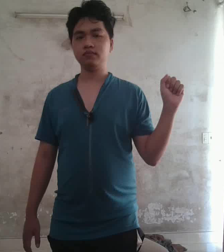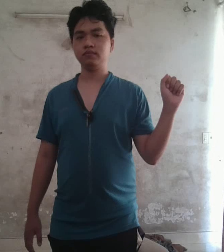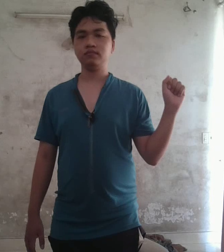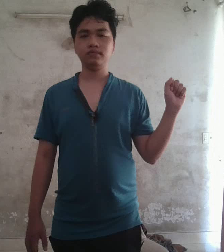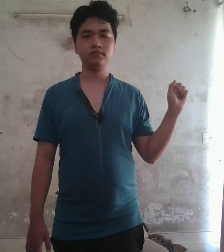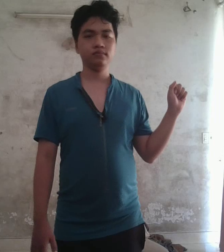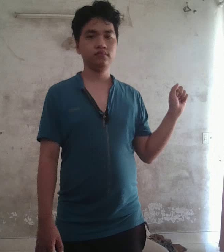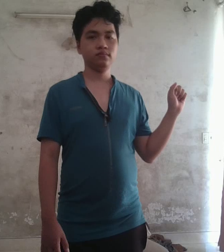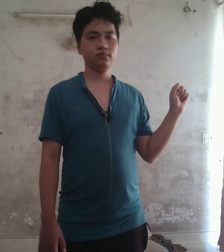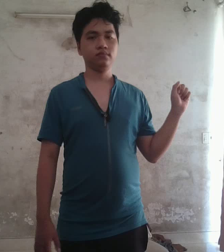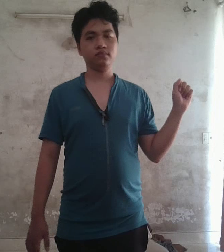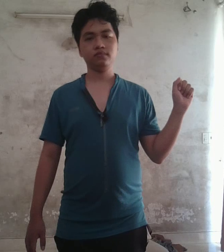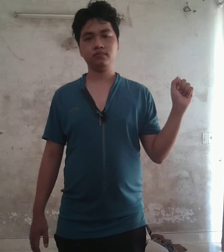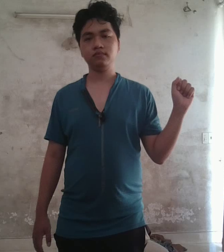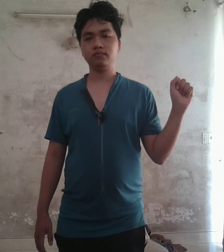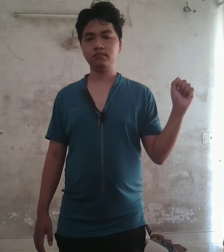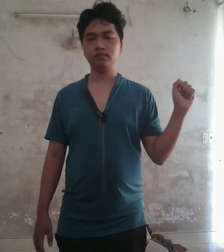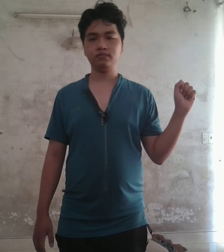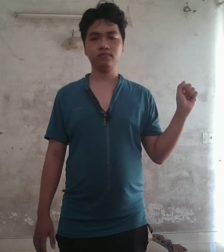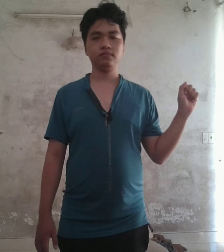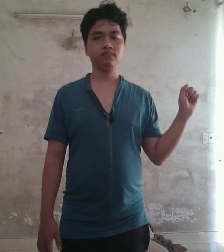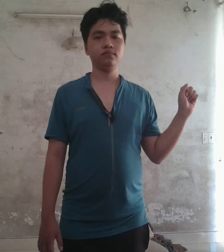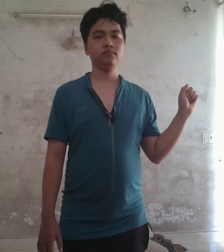a